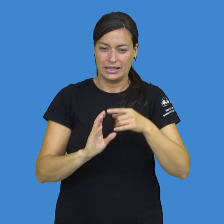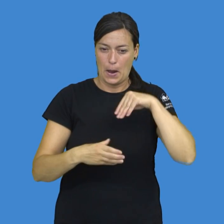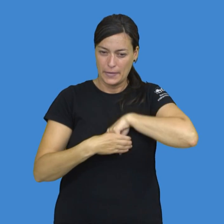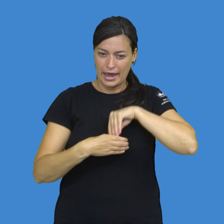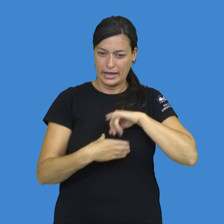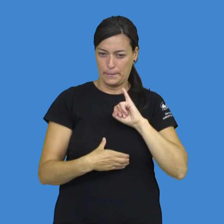dentro